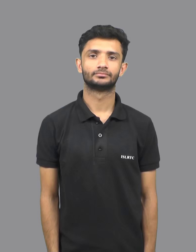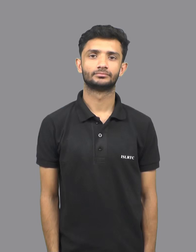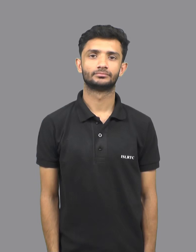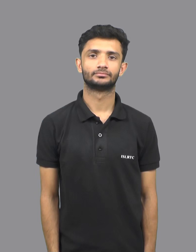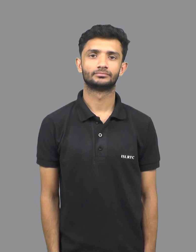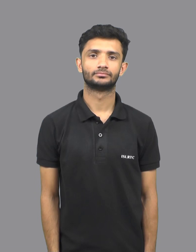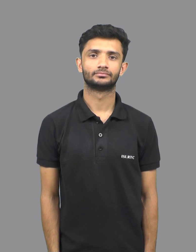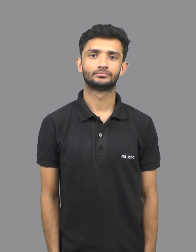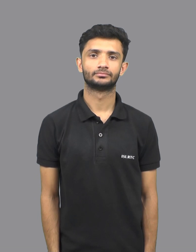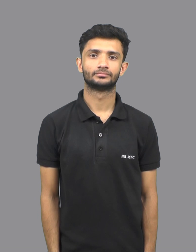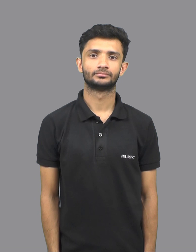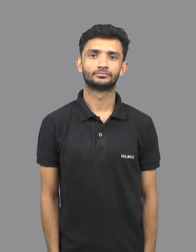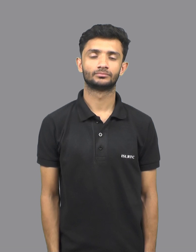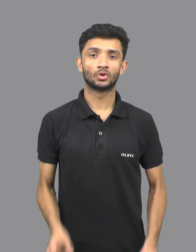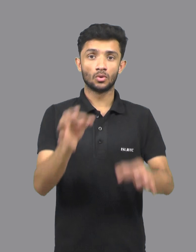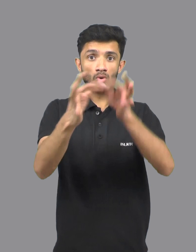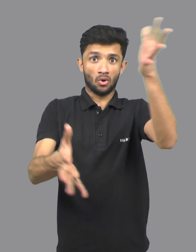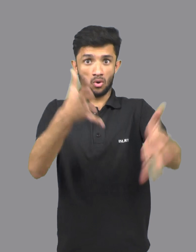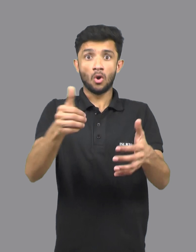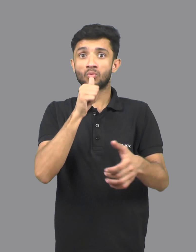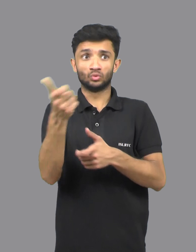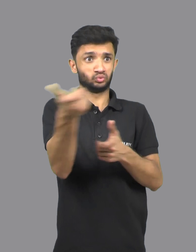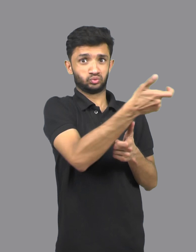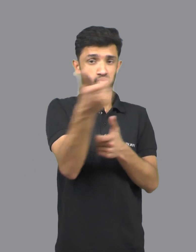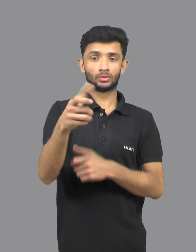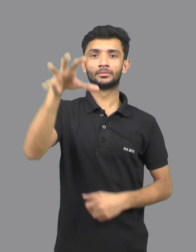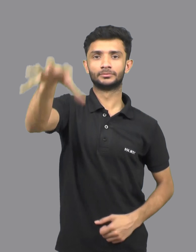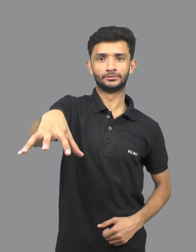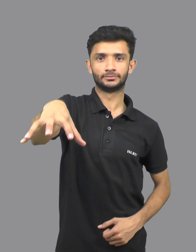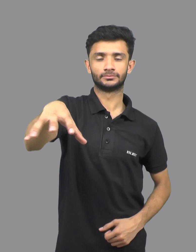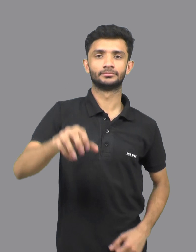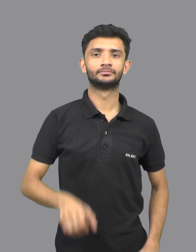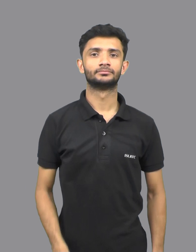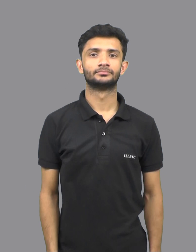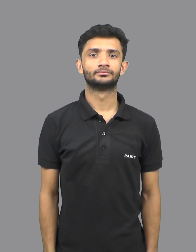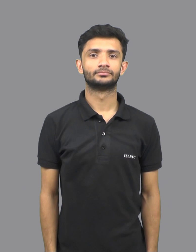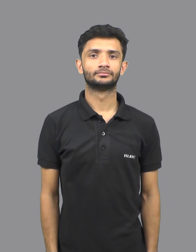Fire Station